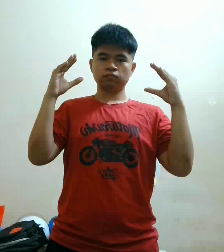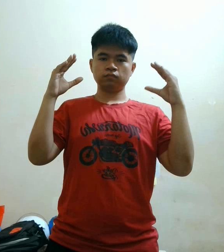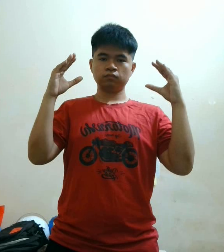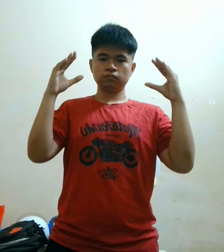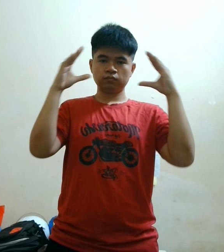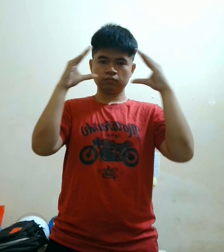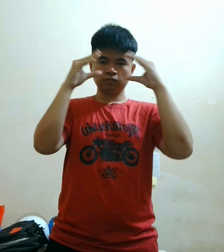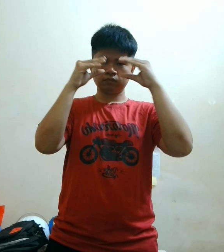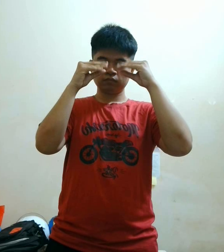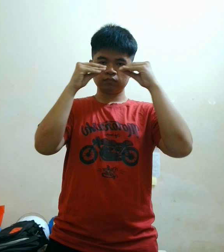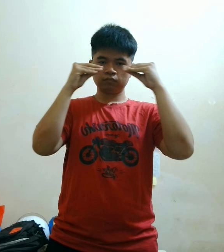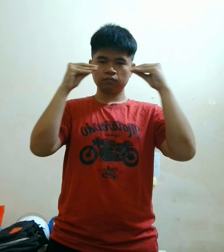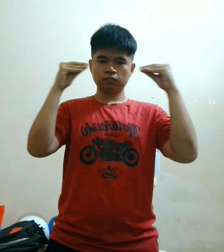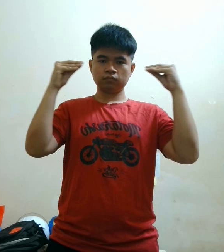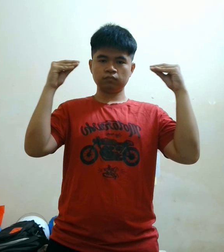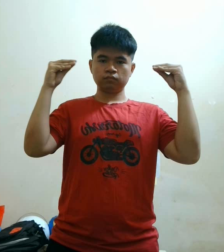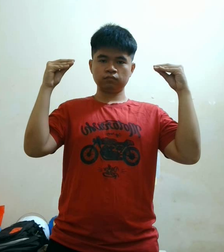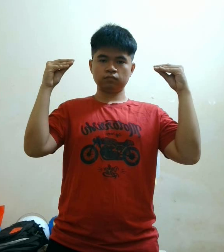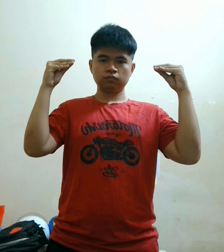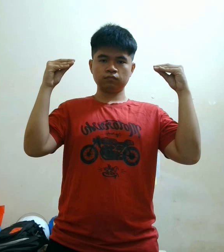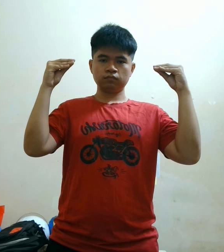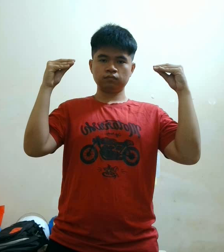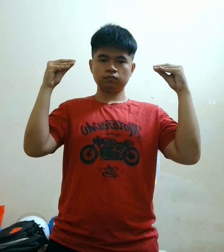buoi toi